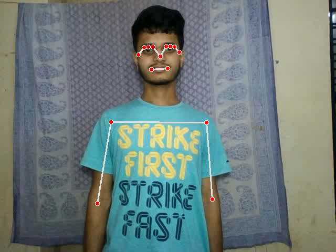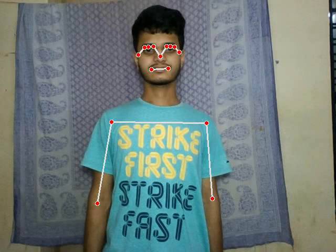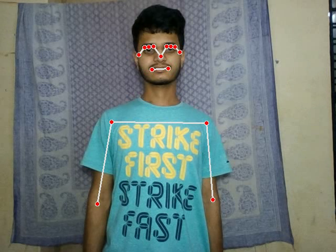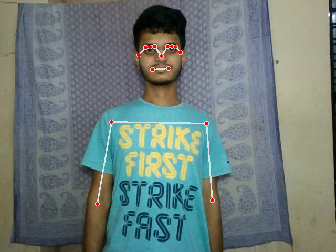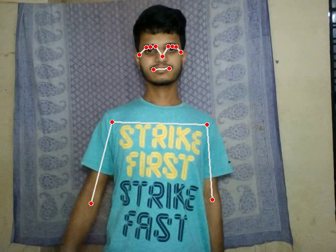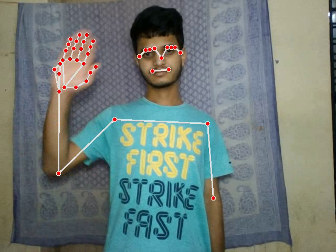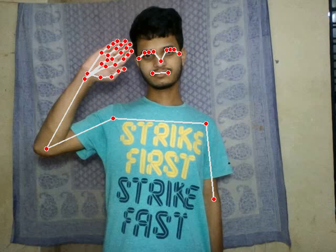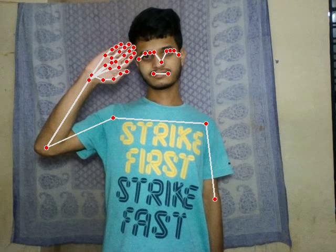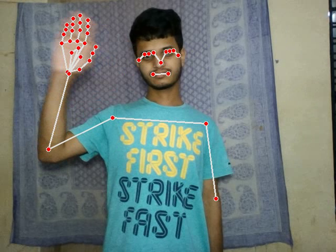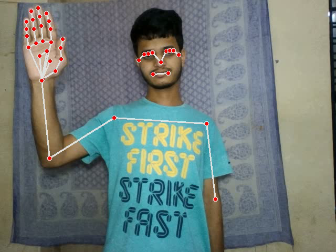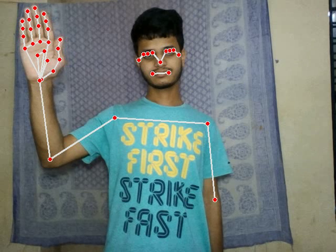hello